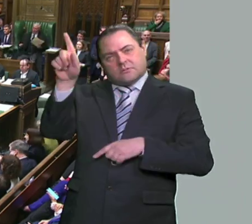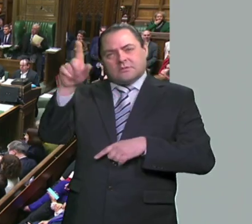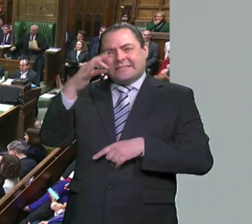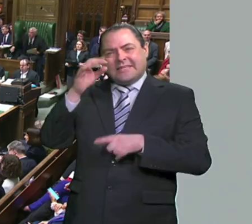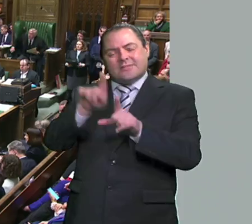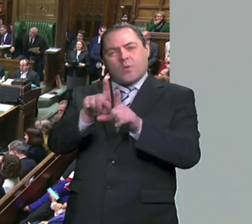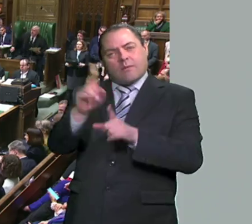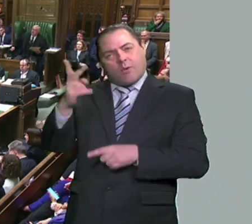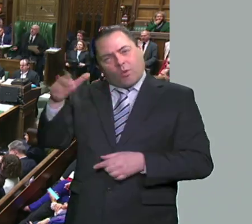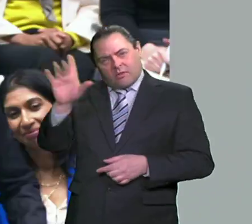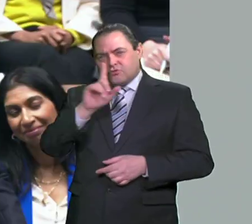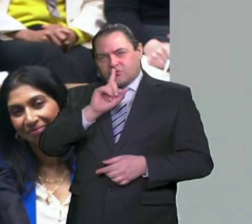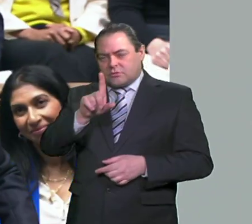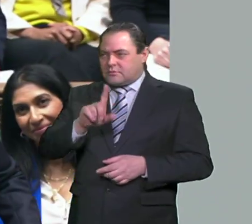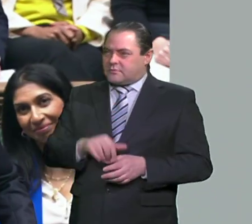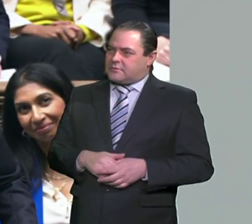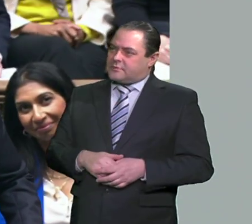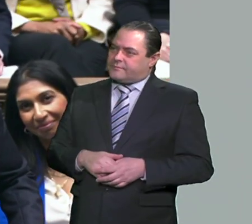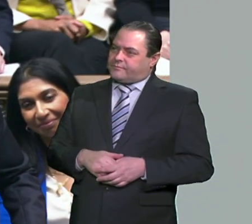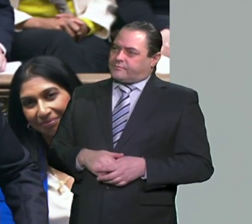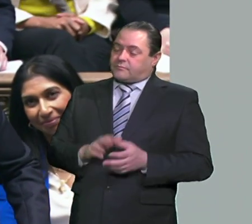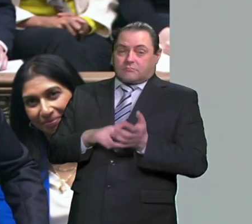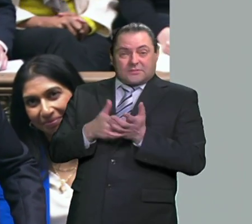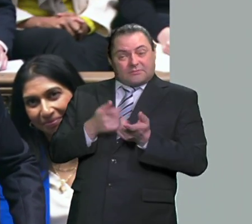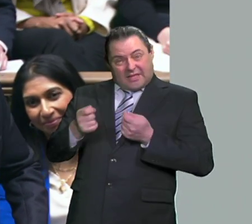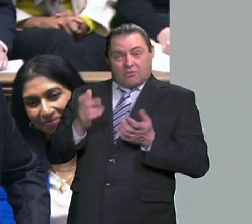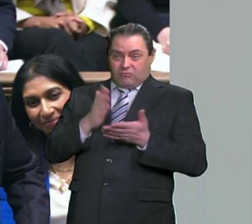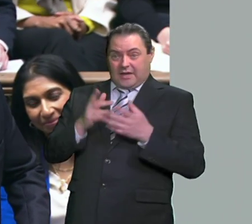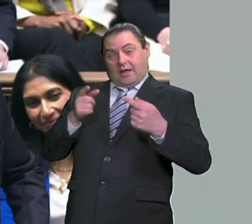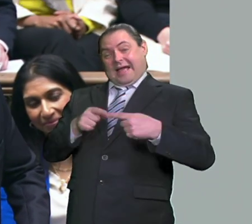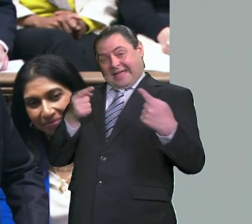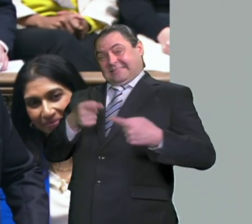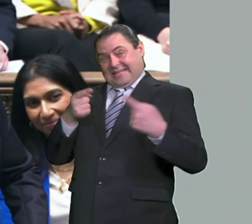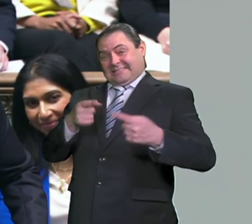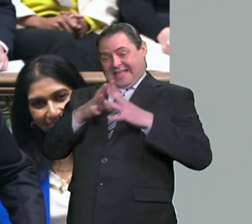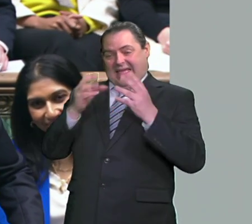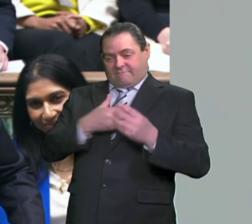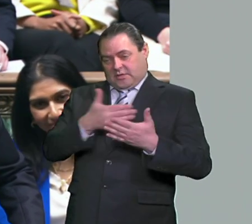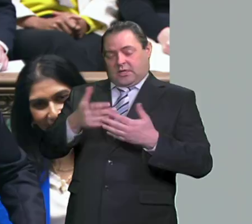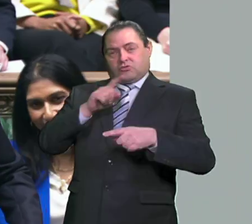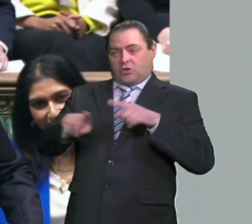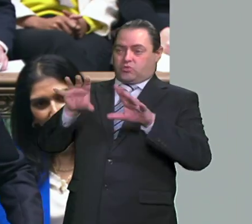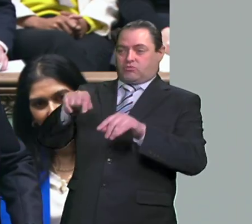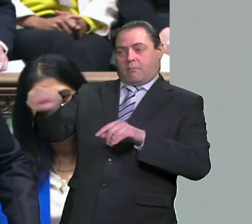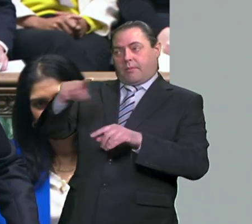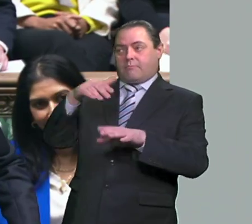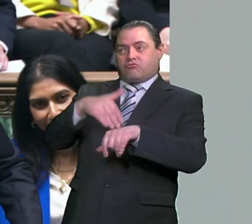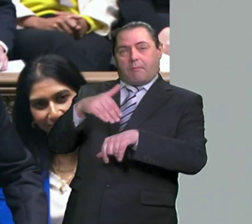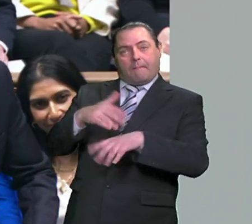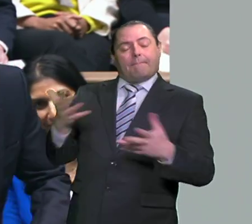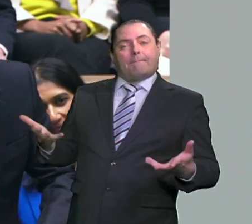In fact, the right honourable and learned Gentleman opposed every single step of what we have done to try to stop the problem.